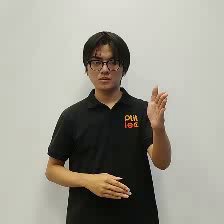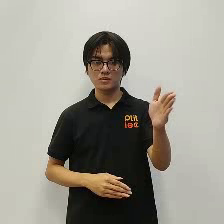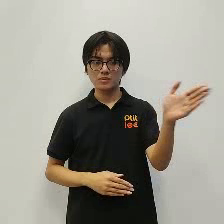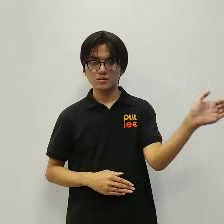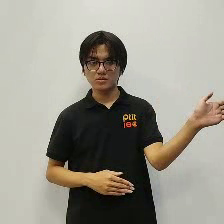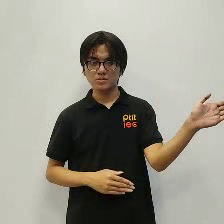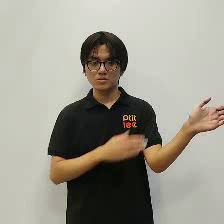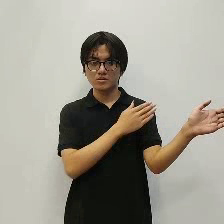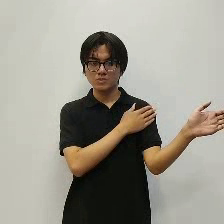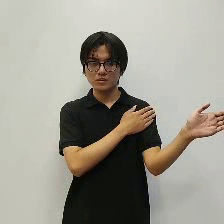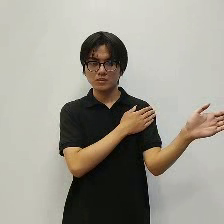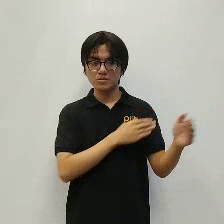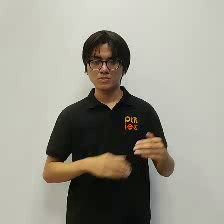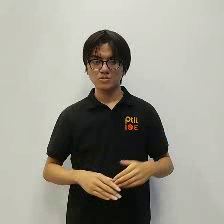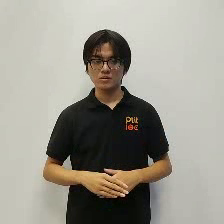Rẽ trái